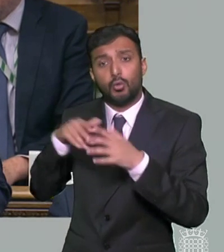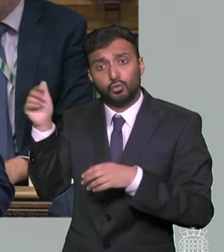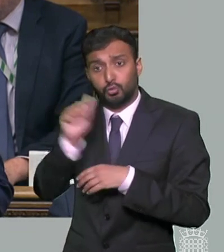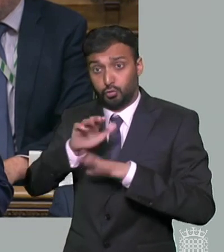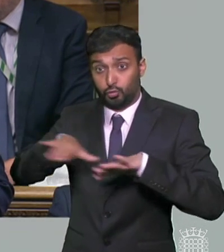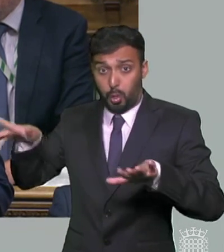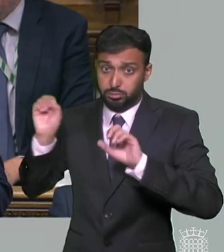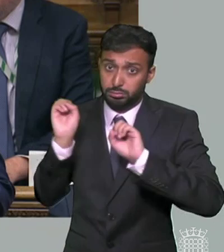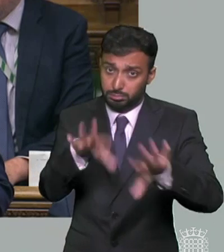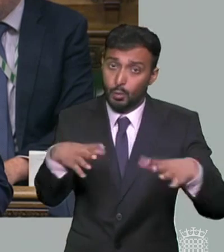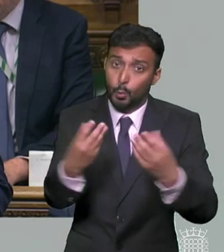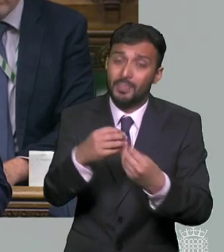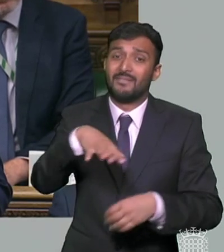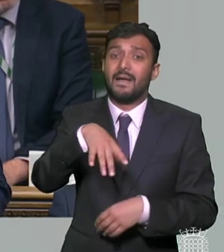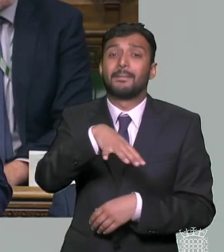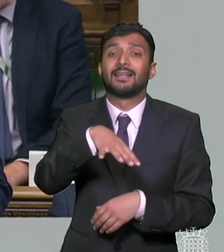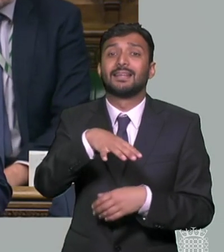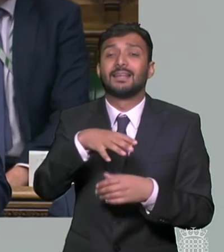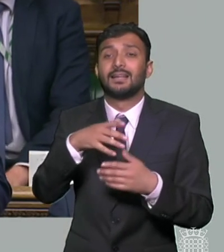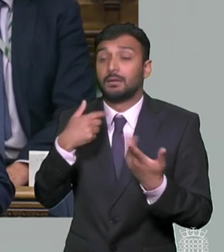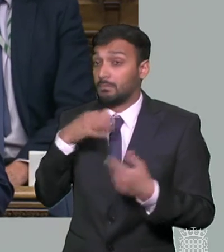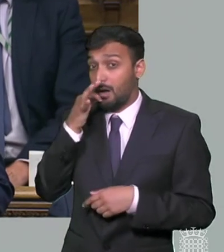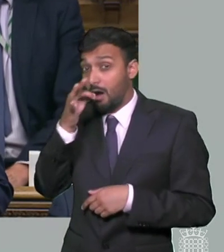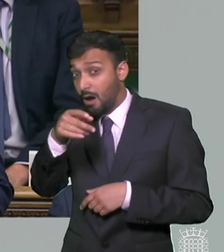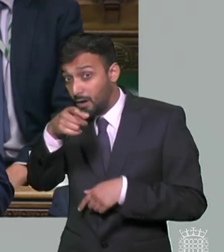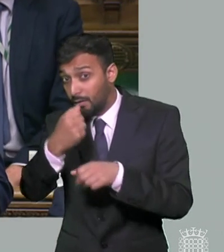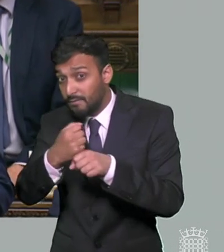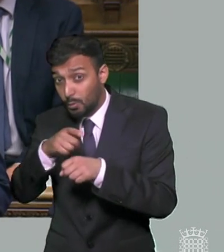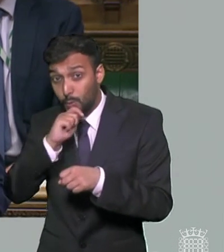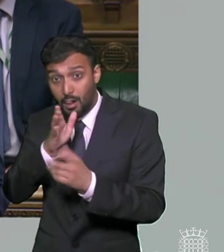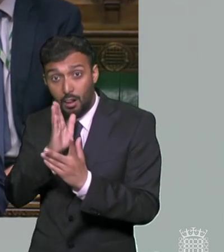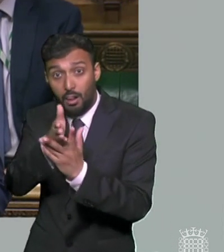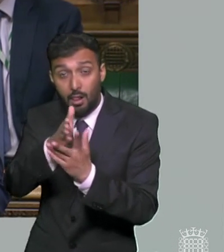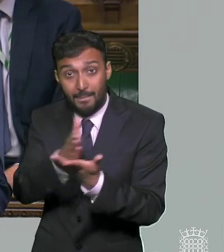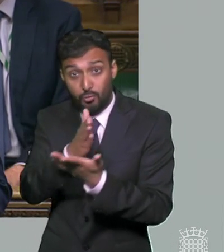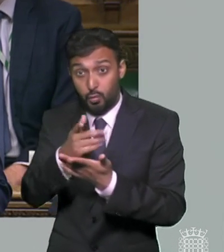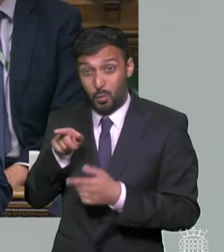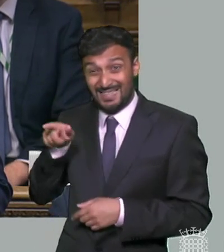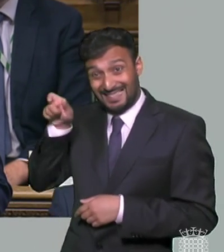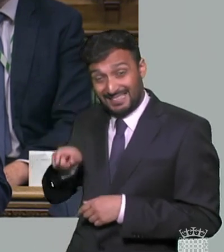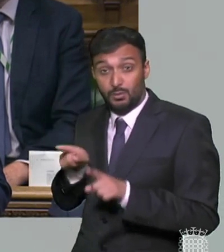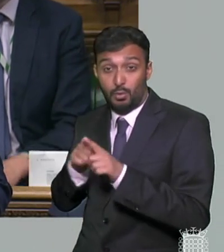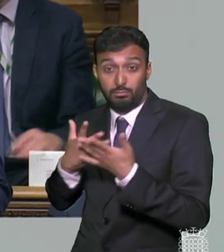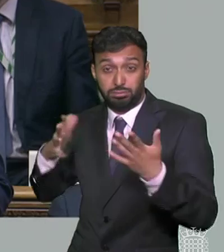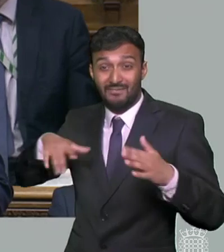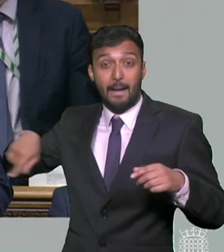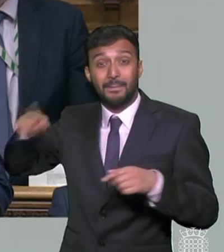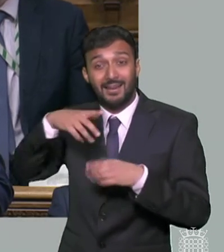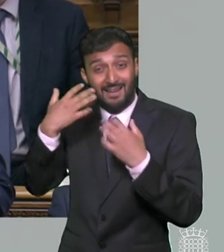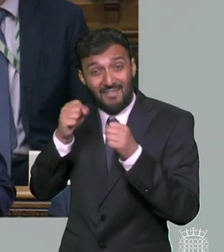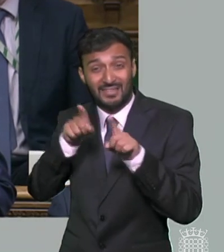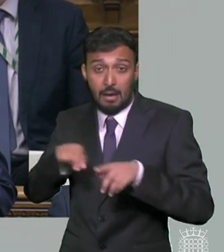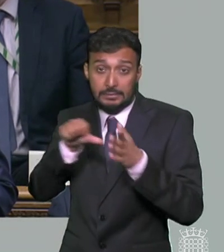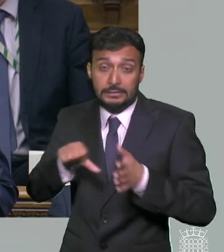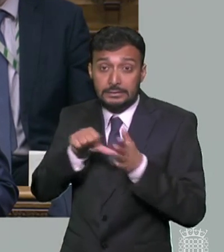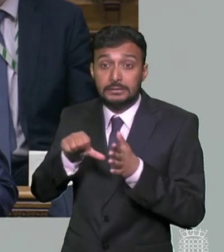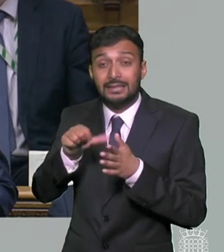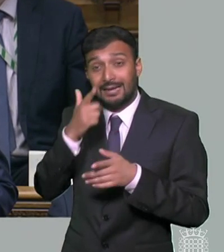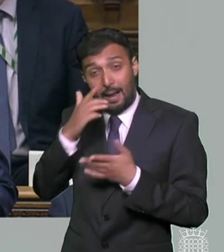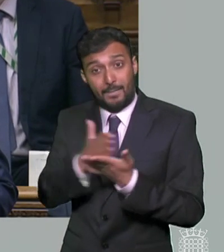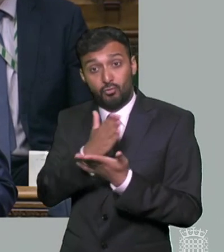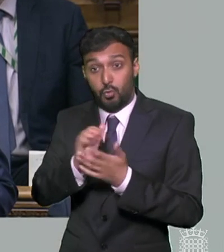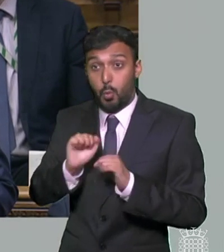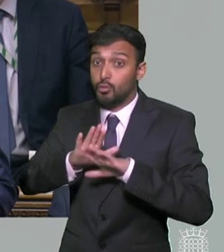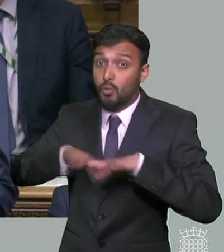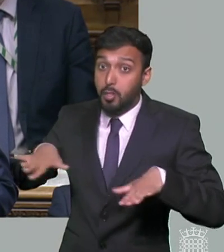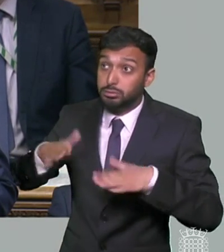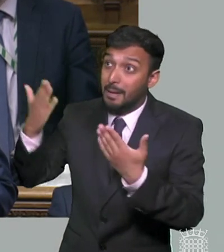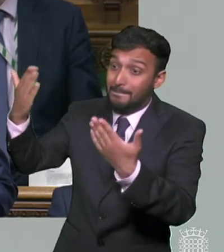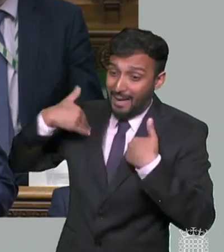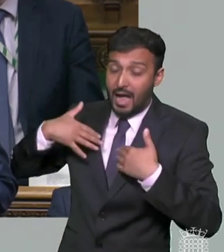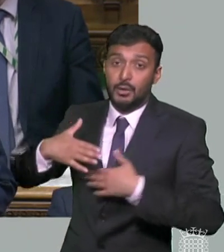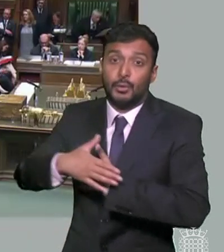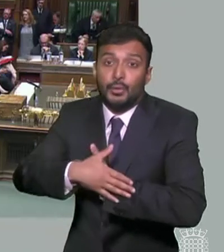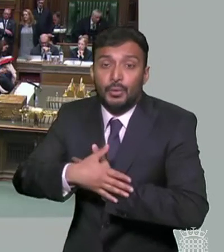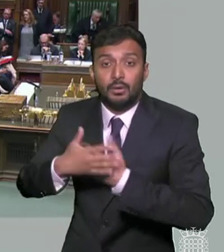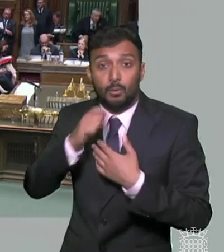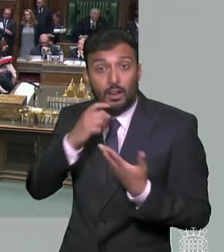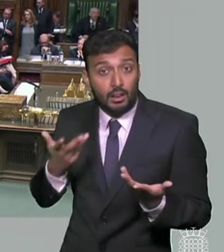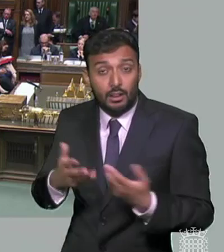Will my right honourable Friend intercede so that my constituent, and the many other families who face this challenge, can ensure that their children are returned safely and in a timely fashion in the future?